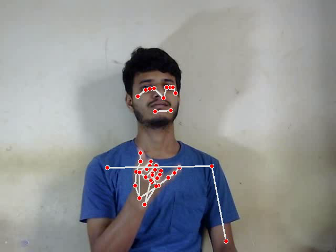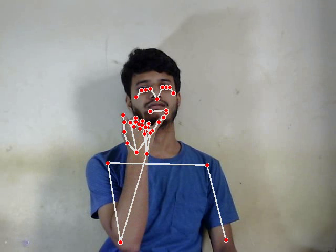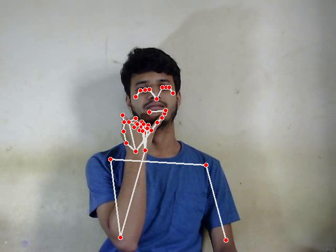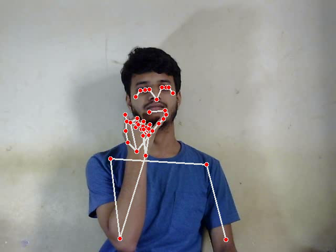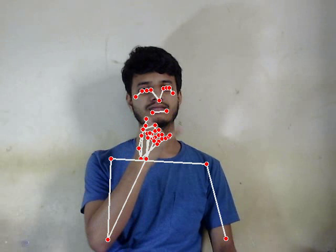wrong